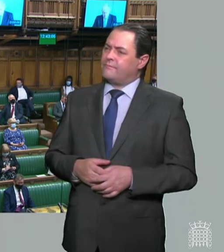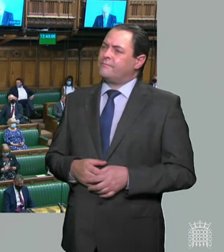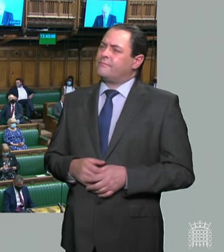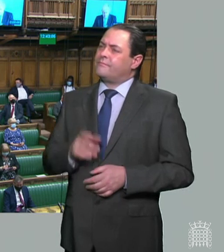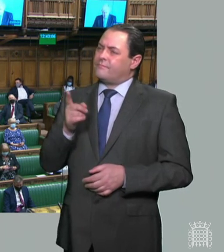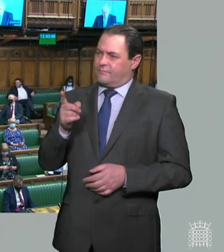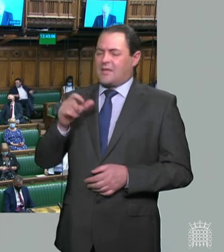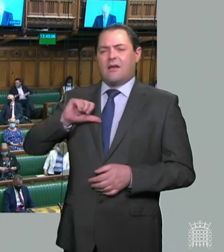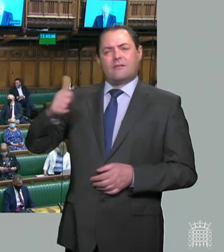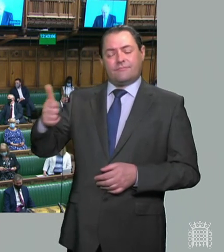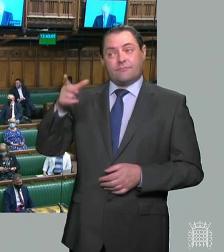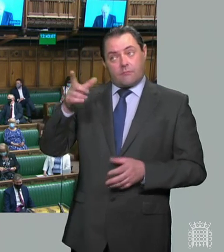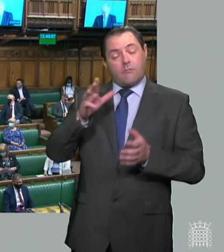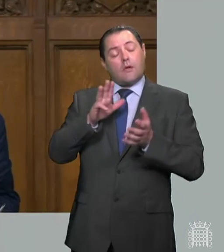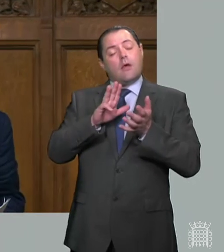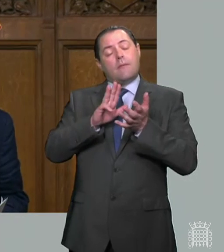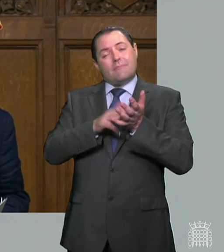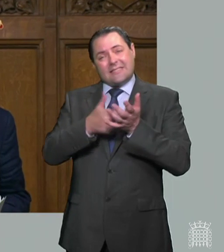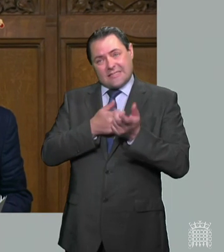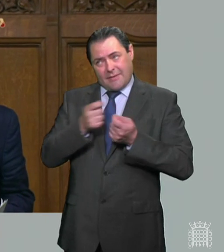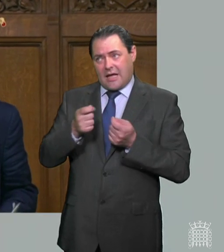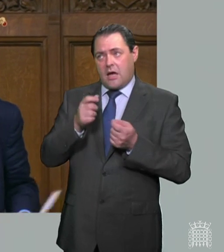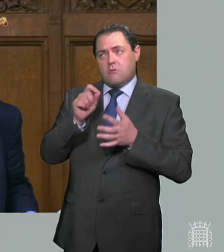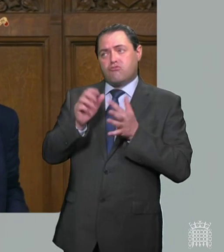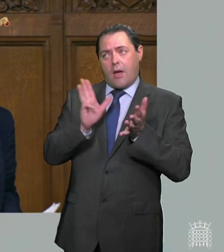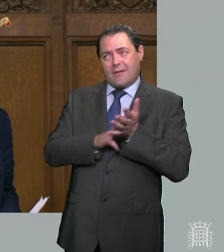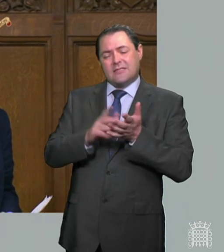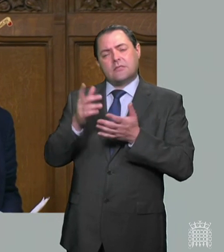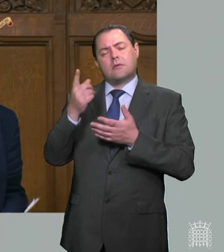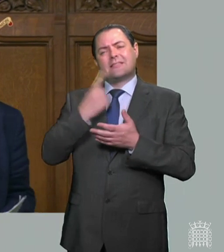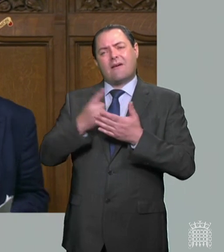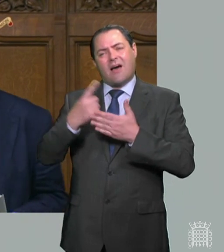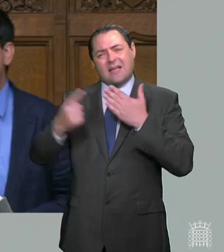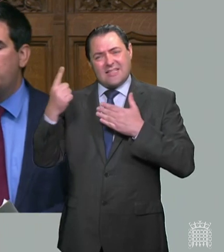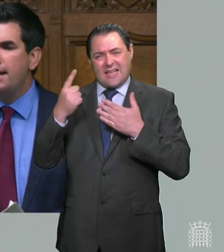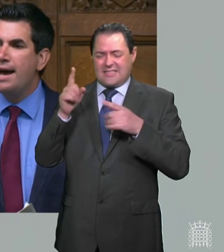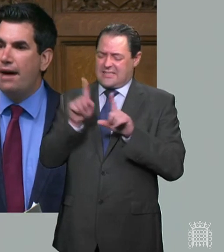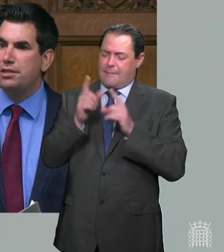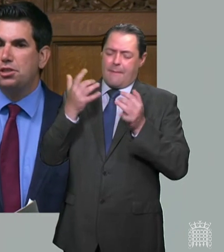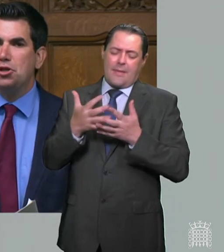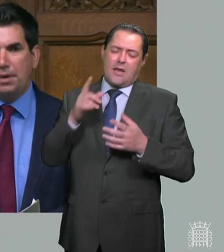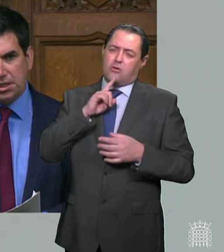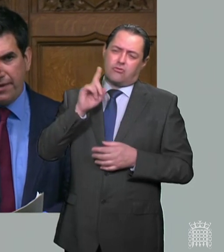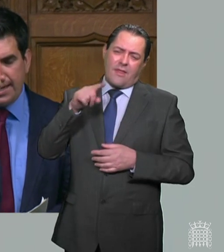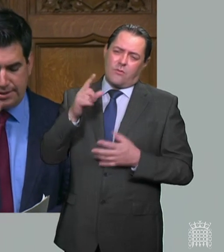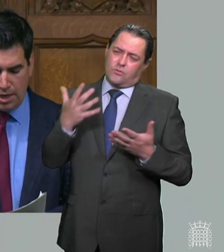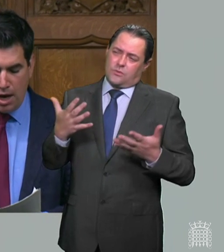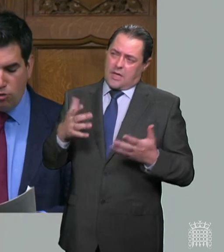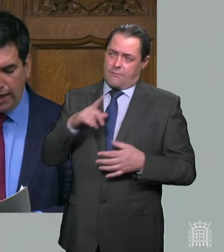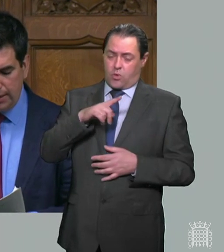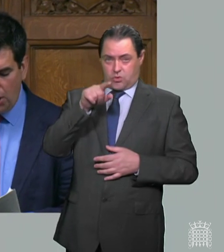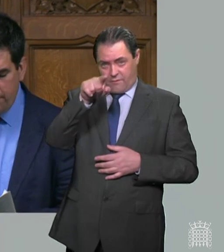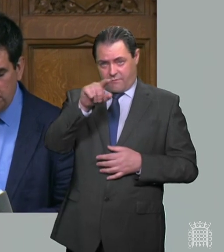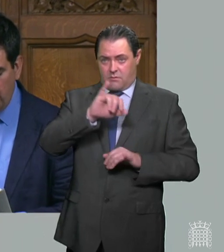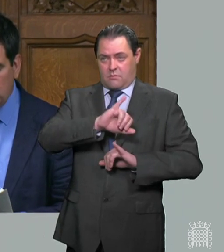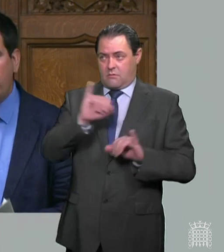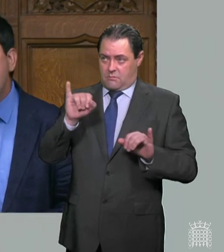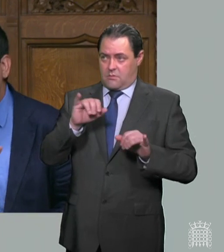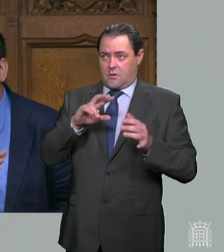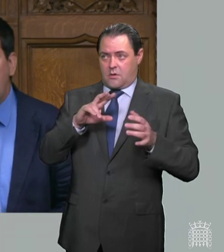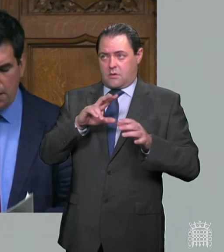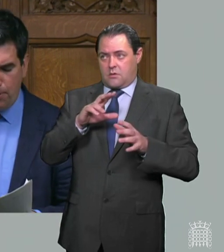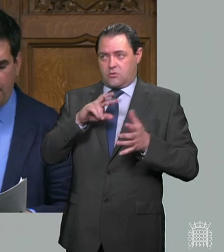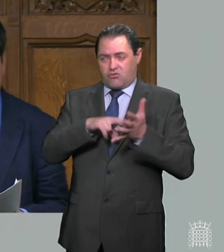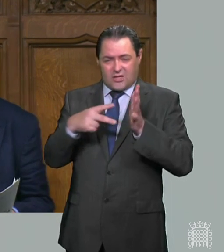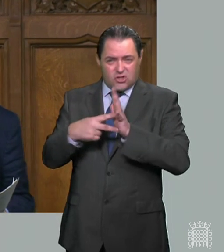The Prime Minister is having to self-isolate, as are hundreds of thousands of people across the country because of his reckless covid strategy.